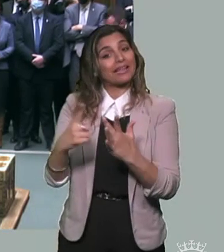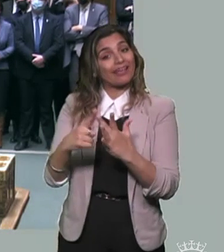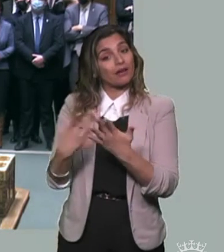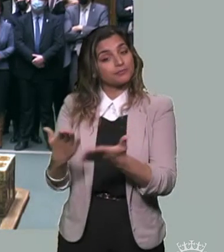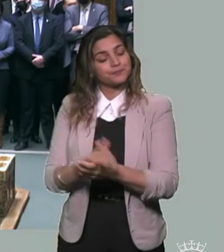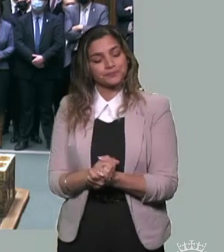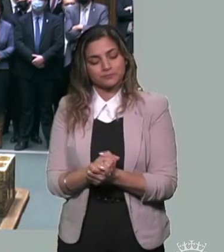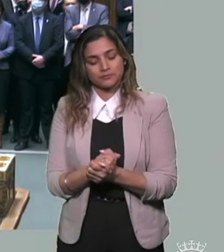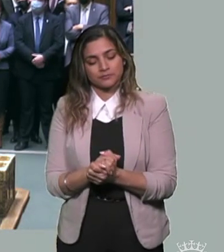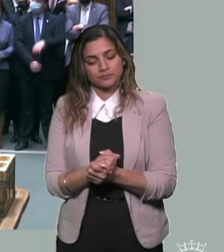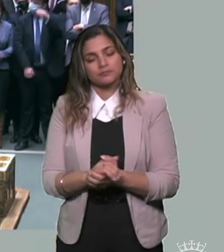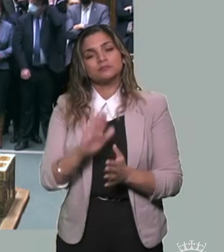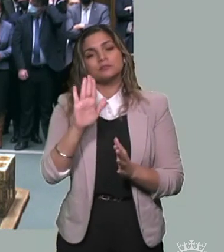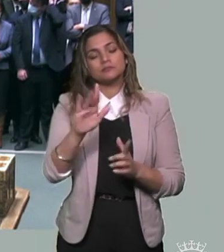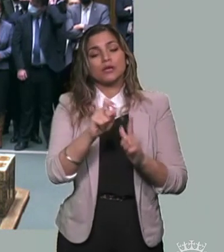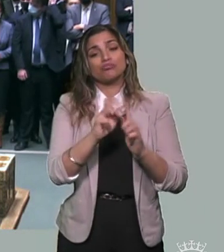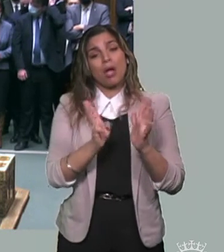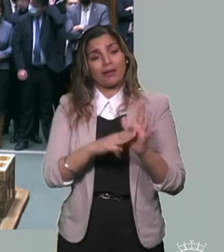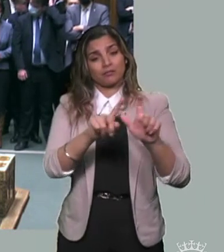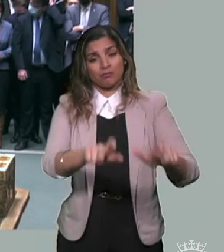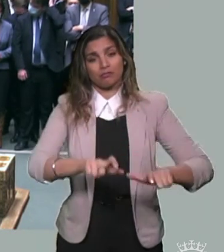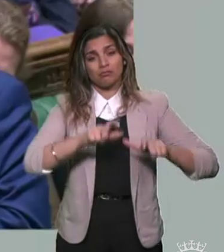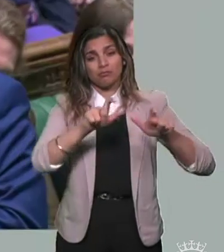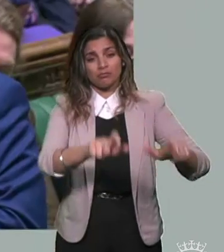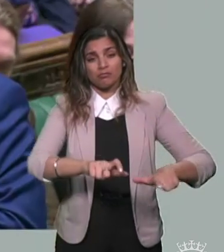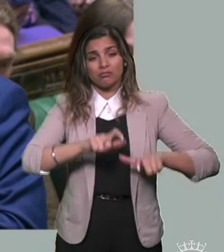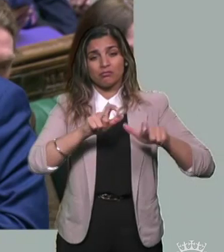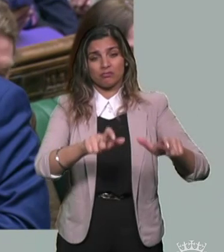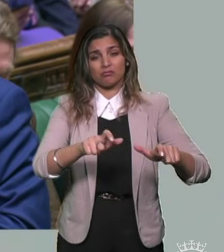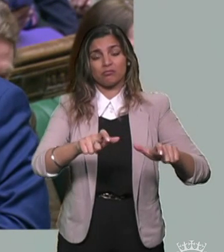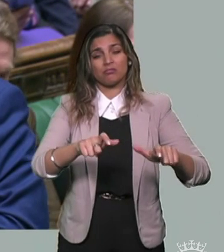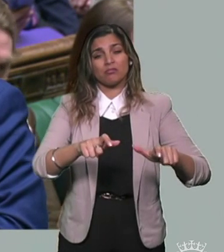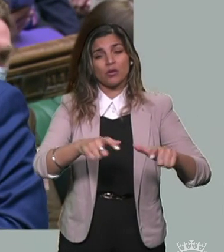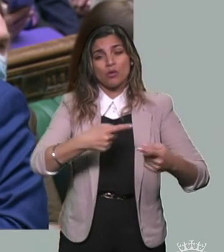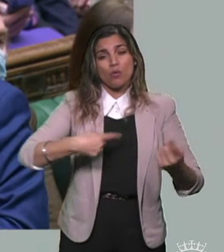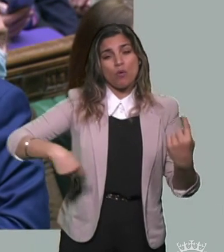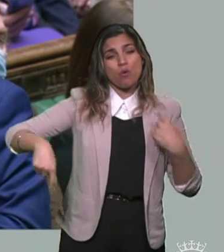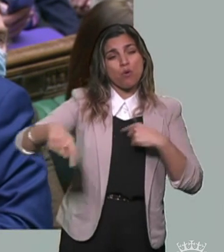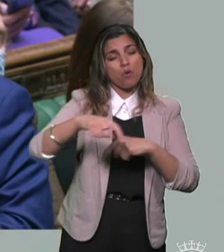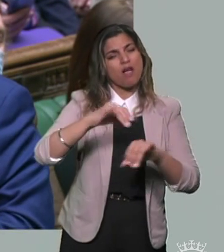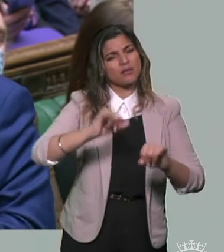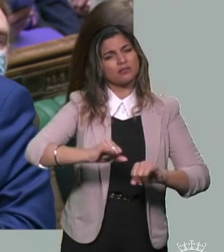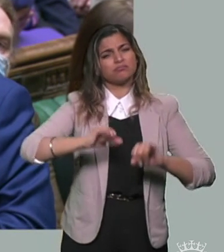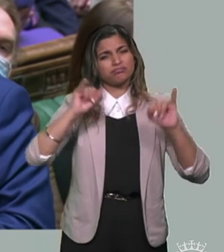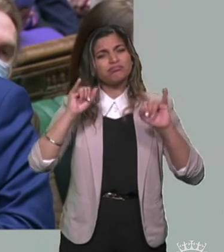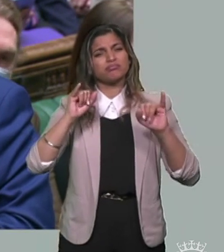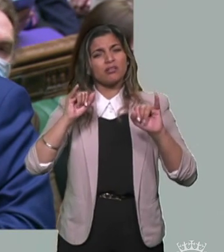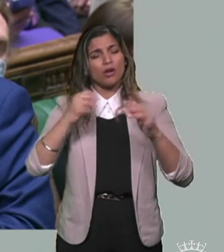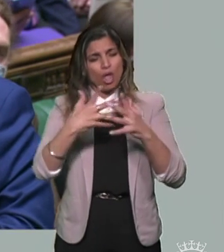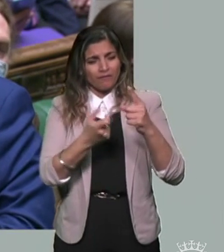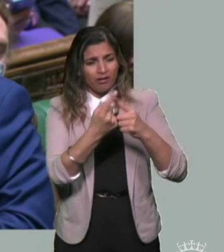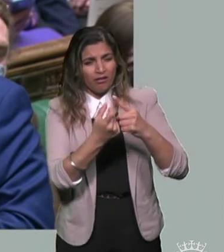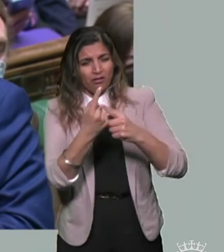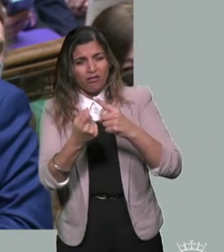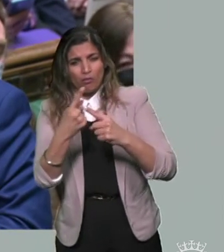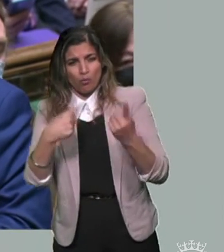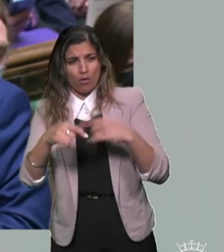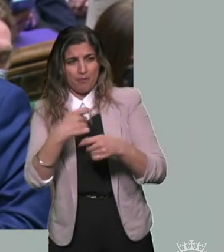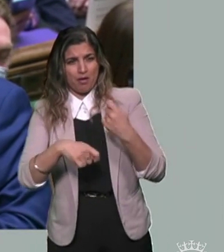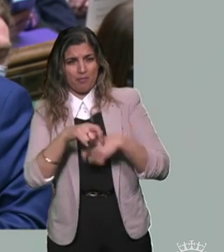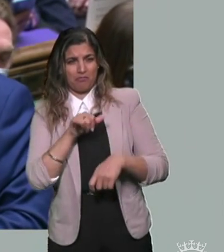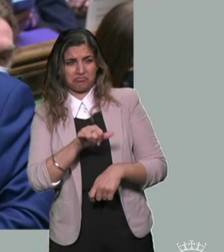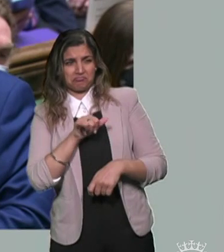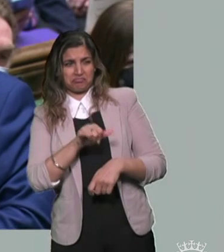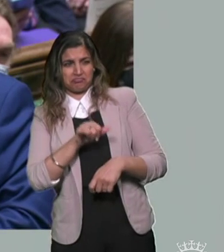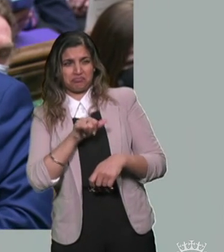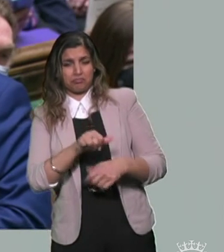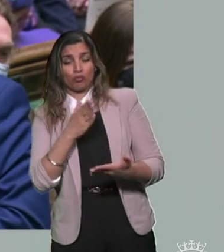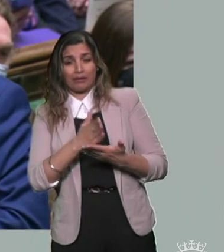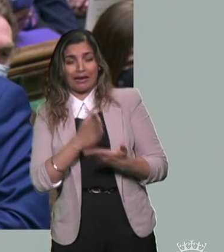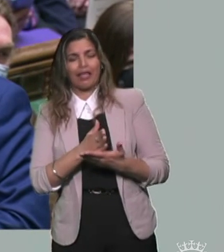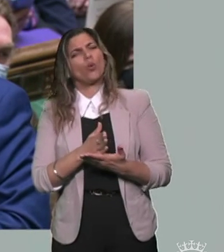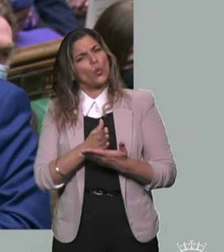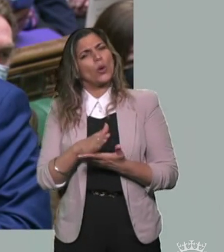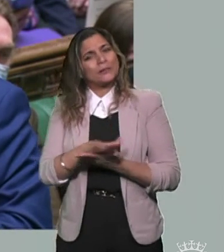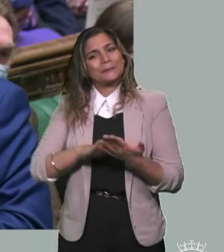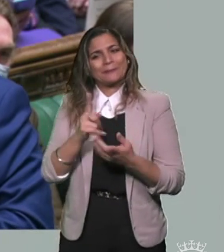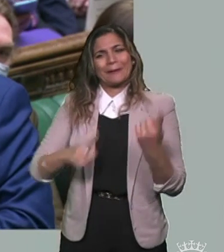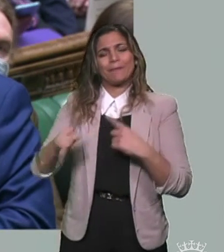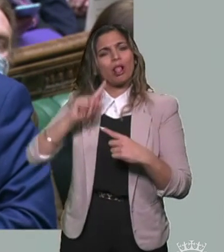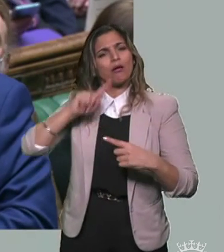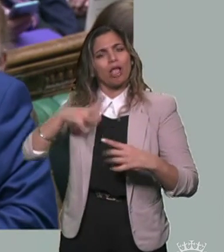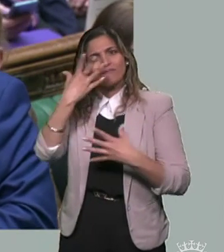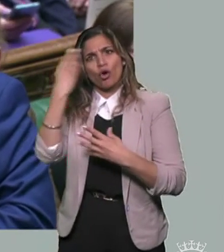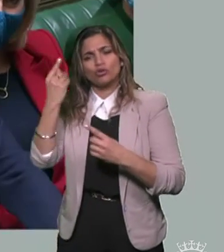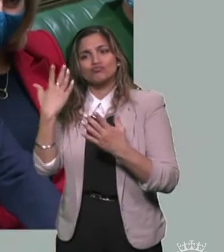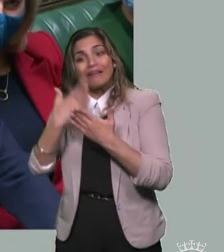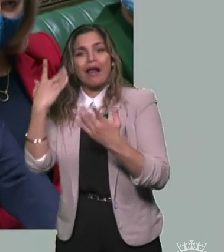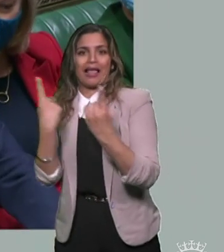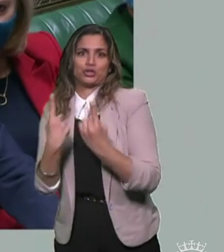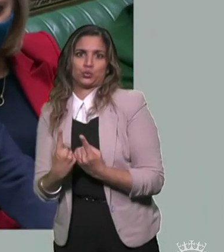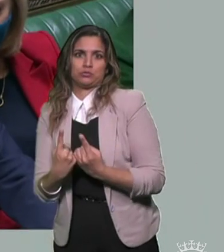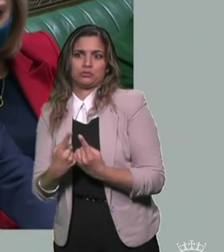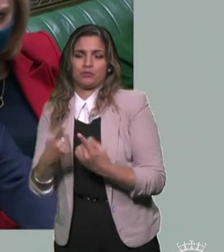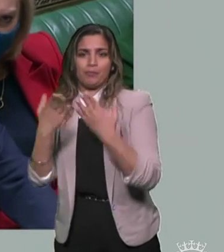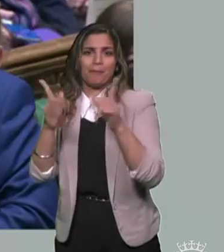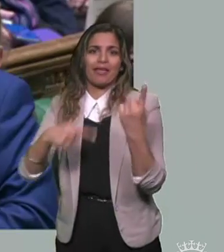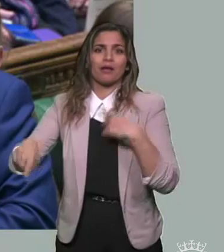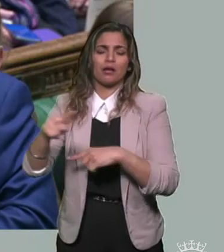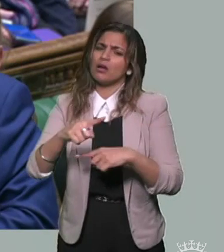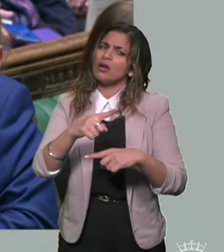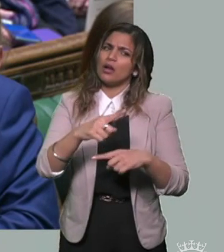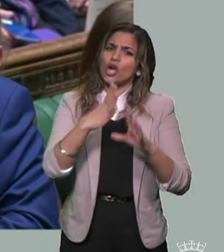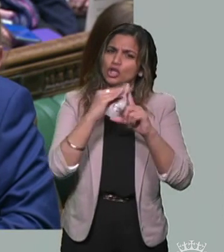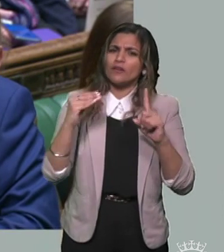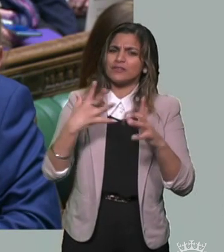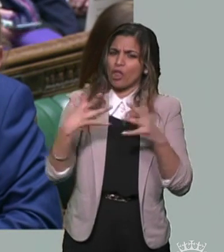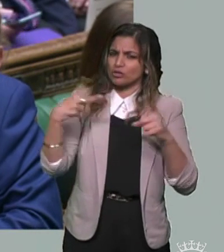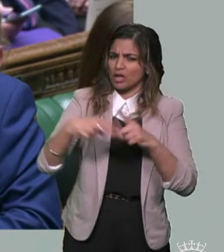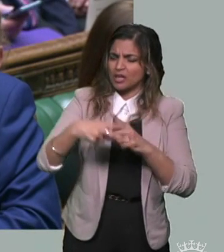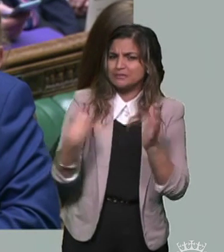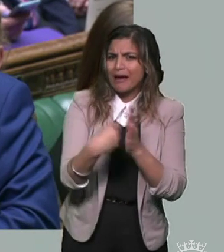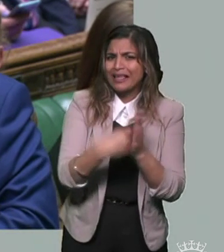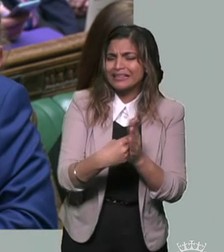Every moment that the Prime Minister lingers, every nick in this death by a thousand cuts, is sucking attention from the real issues facing the public; Tory cuts, Brexit and the soaring cost of living have pushed millions of families into poverty.